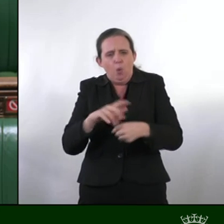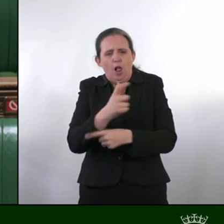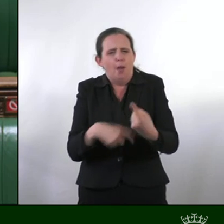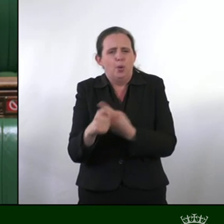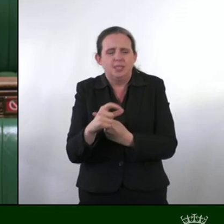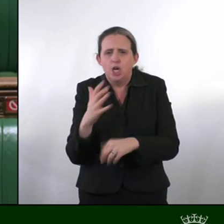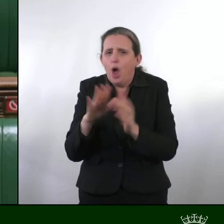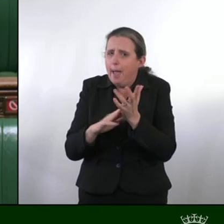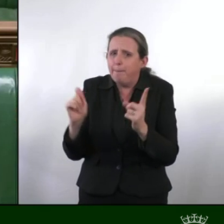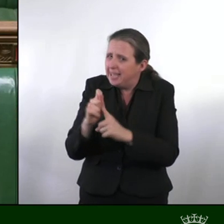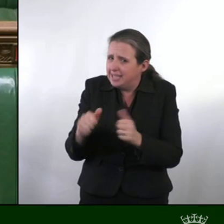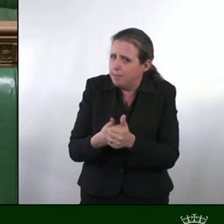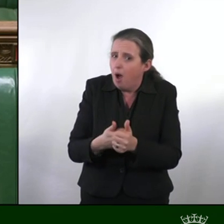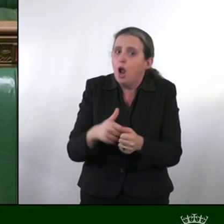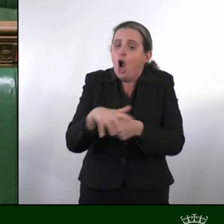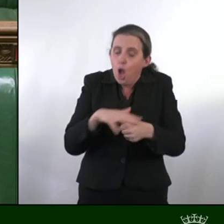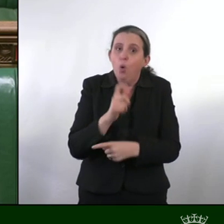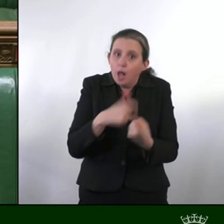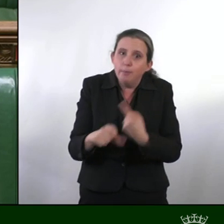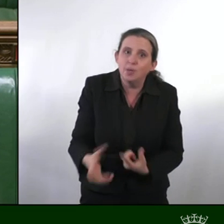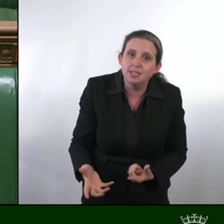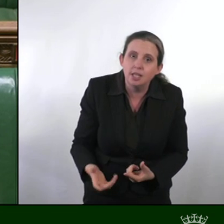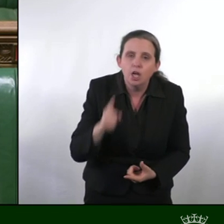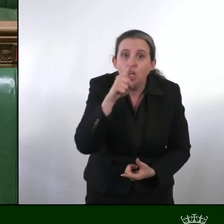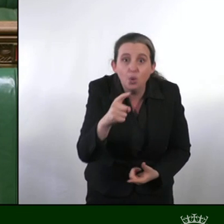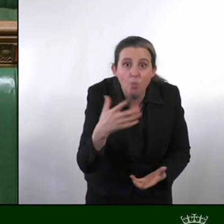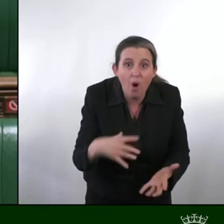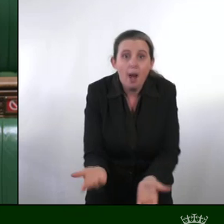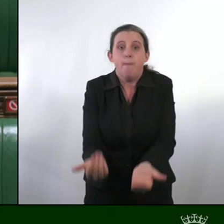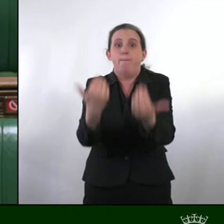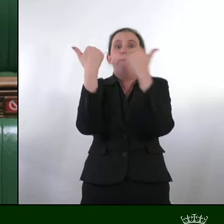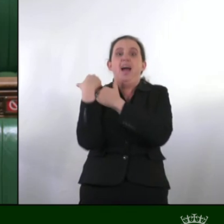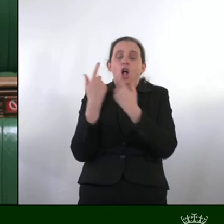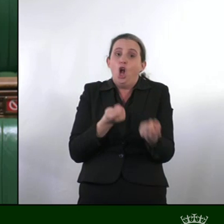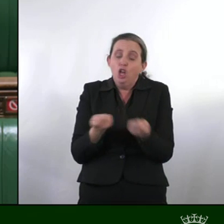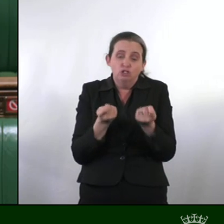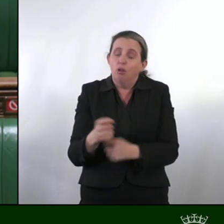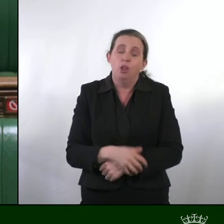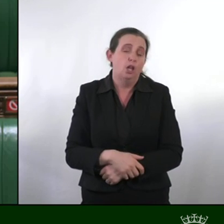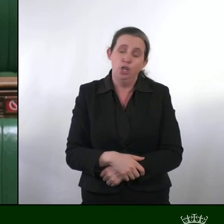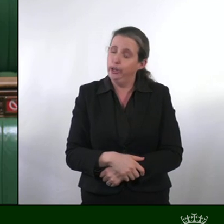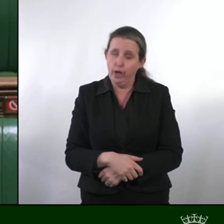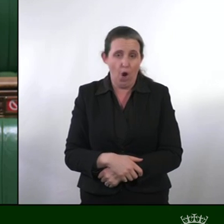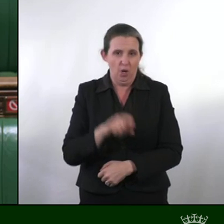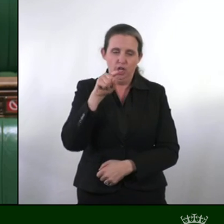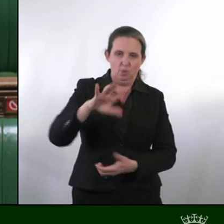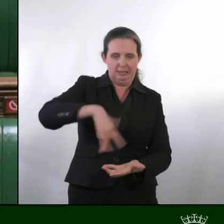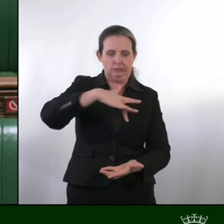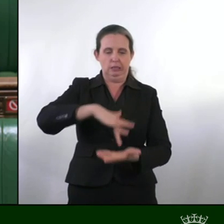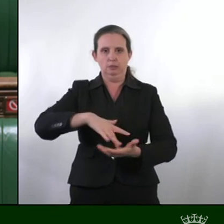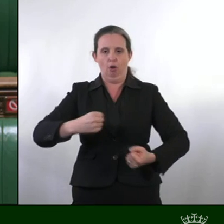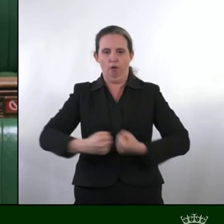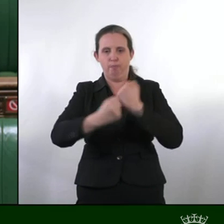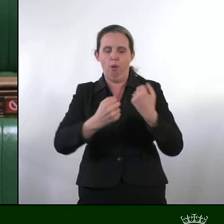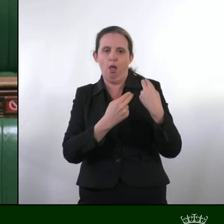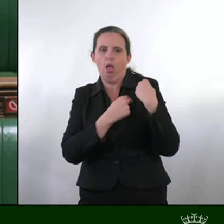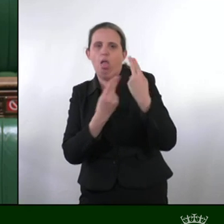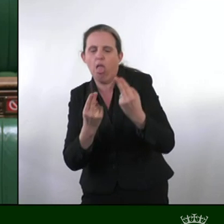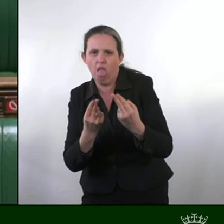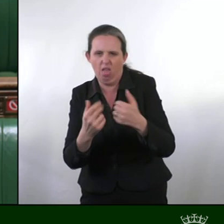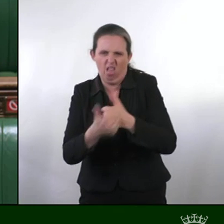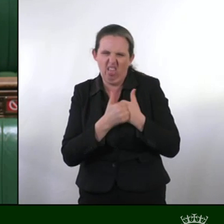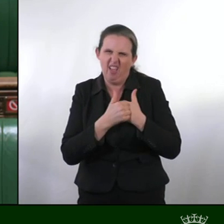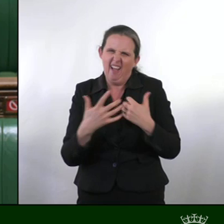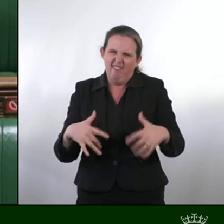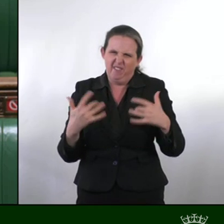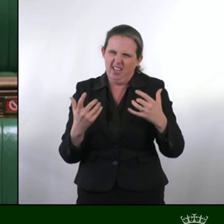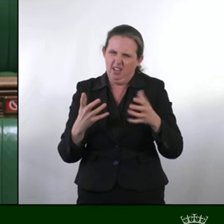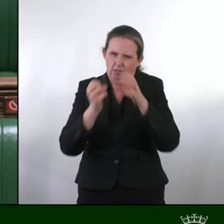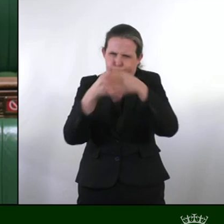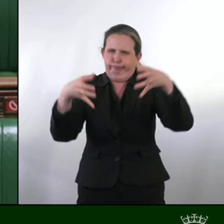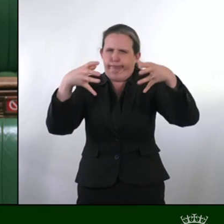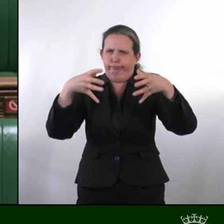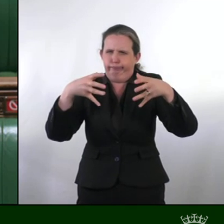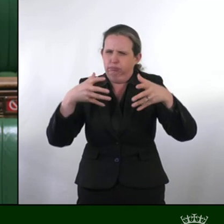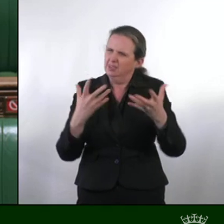So much for taking back control! This is about the centre handing over support in a very top-down manner.